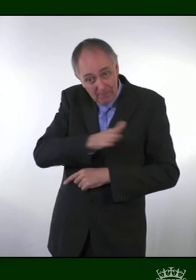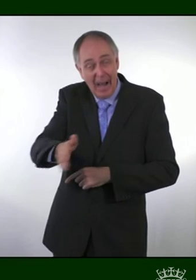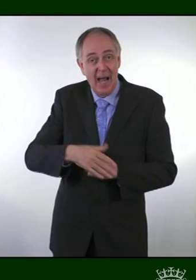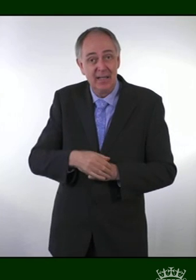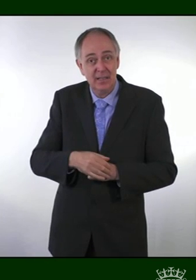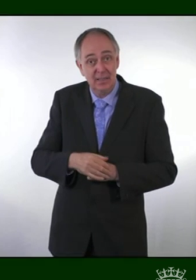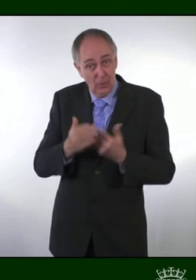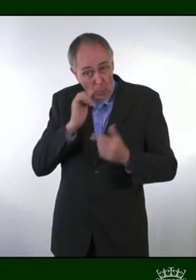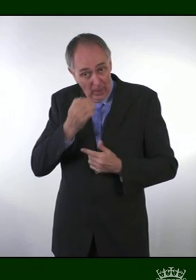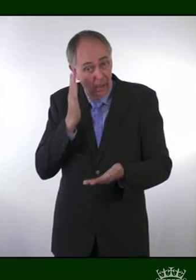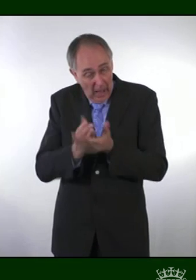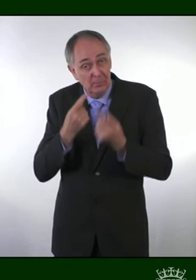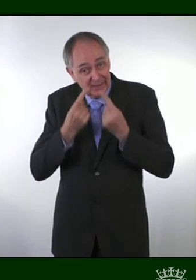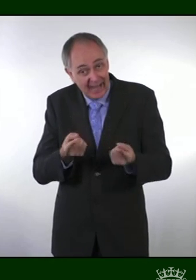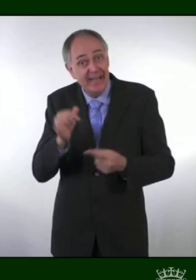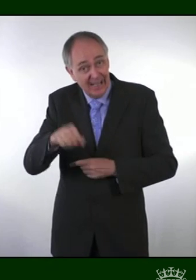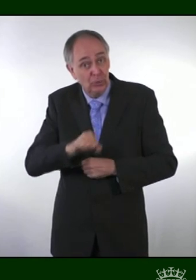Will he now say it?